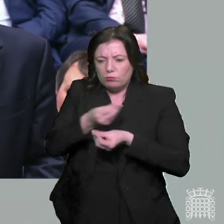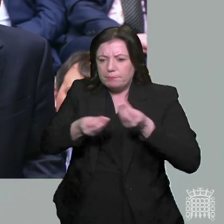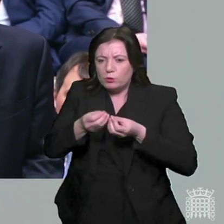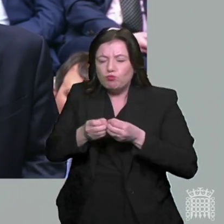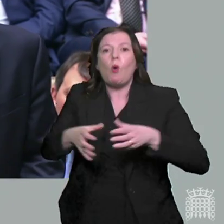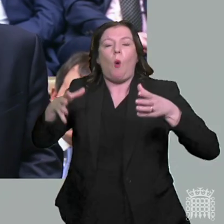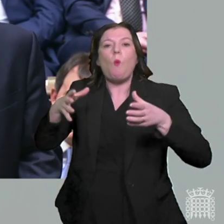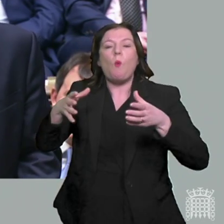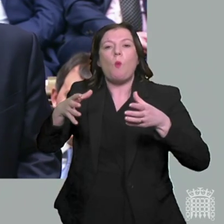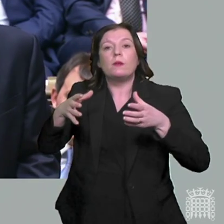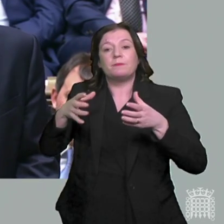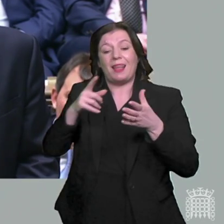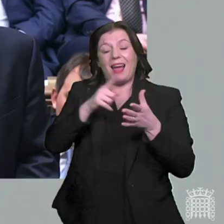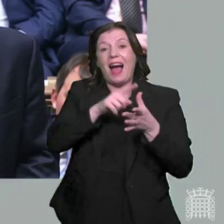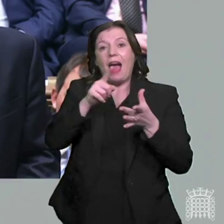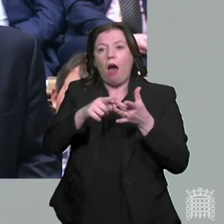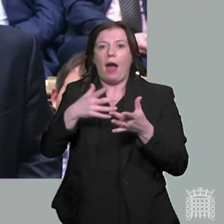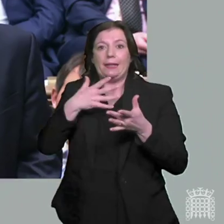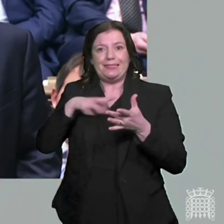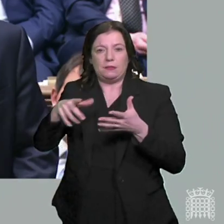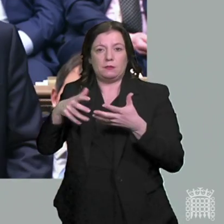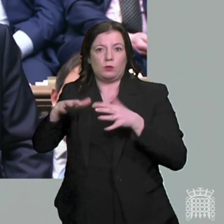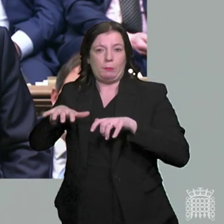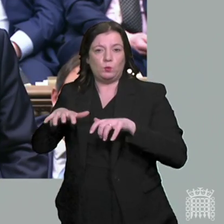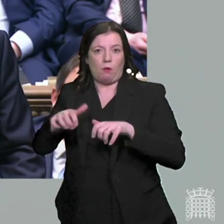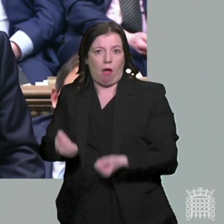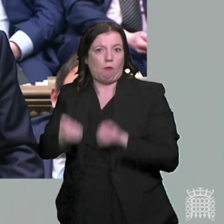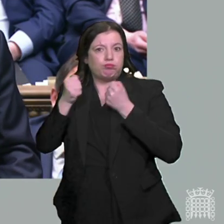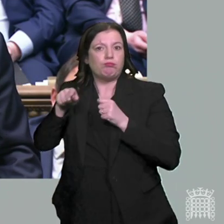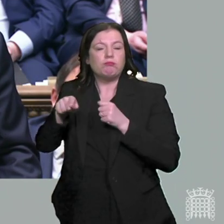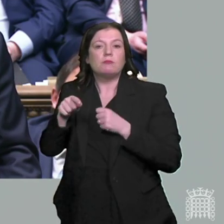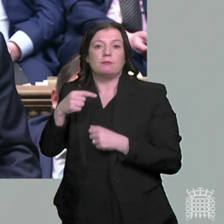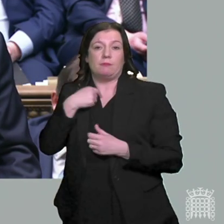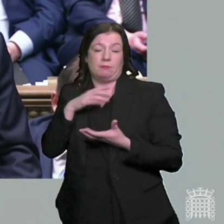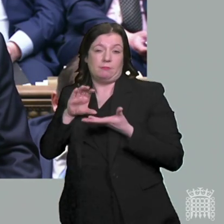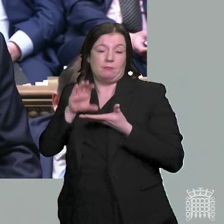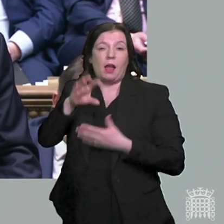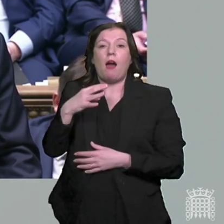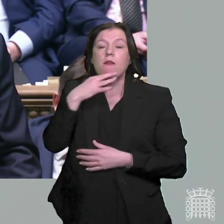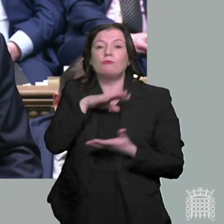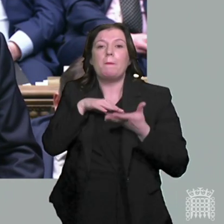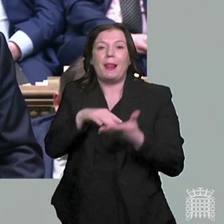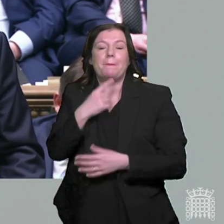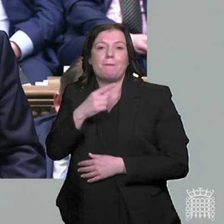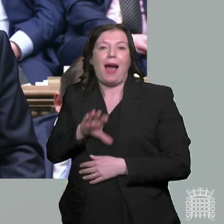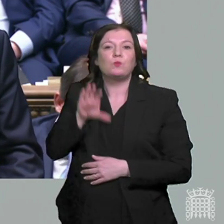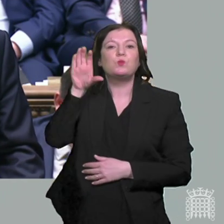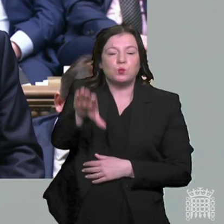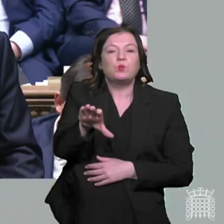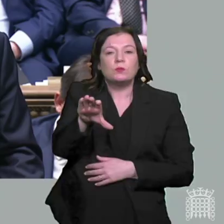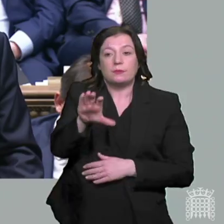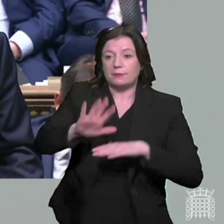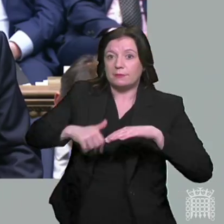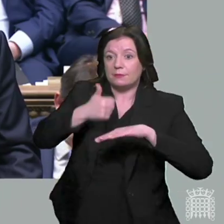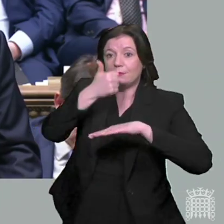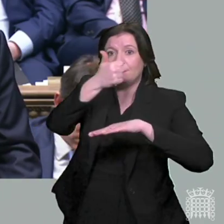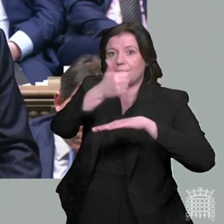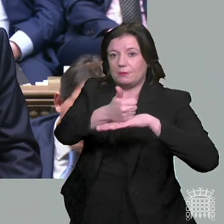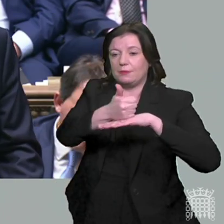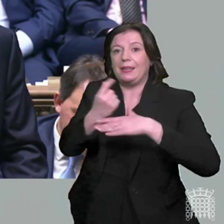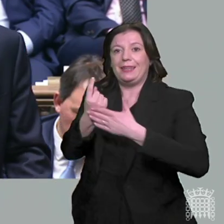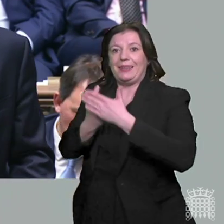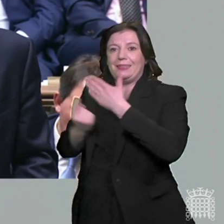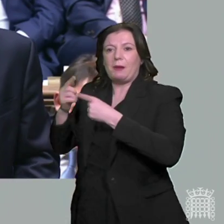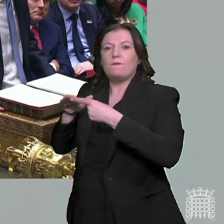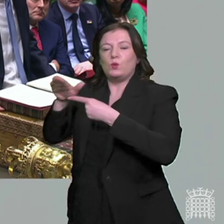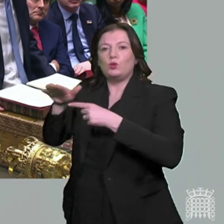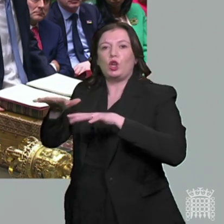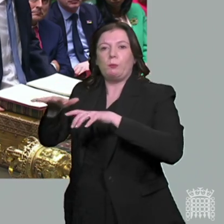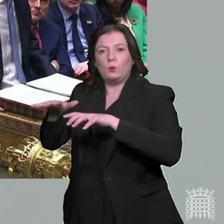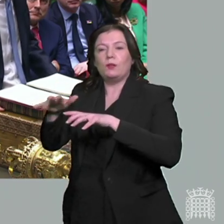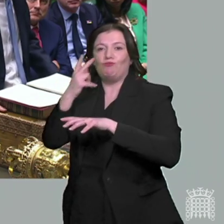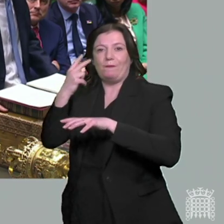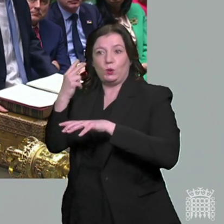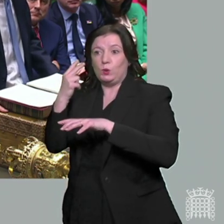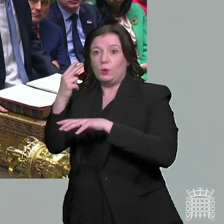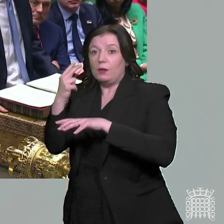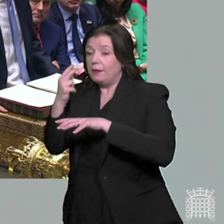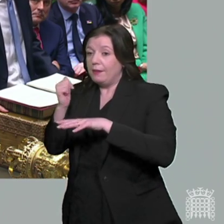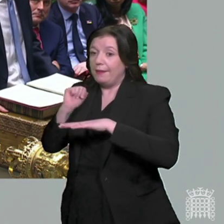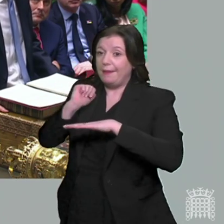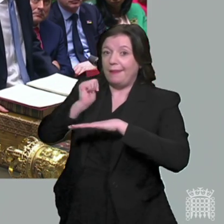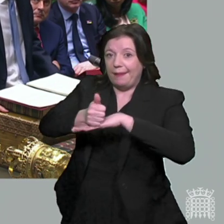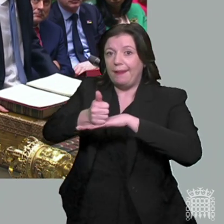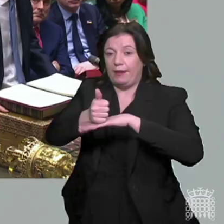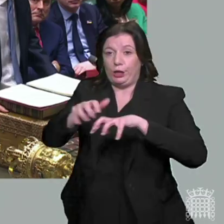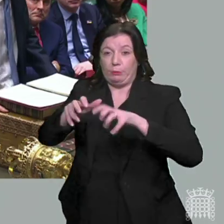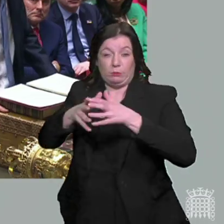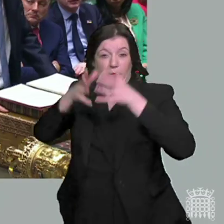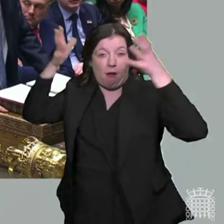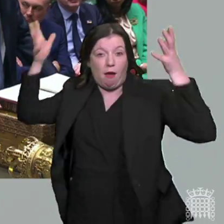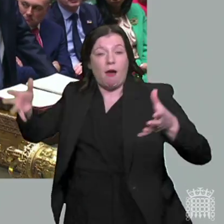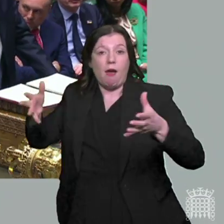Because AI needs computing horsepower, I today commit around £900 million of funding to implement the recommendations of the independent “Future of Compute” review for an exascale computer.